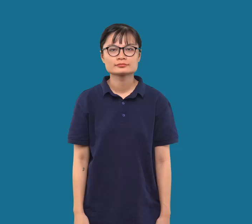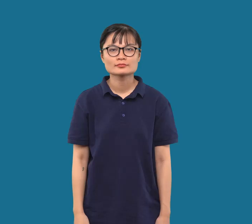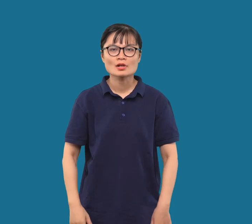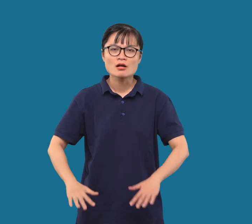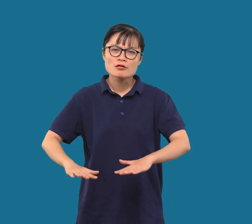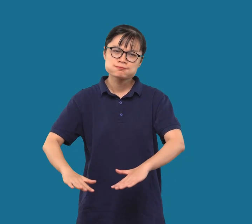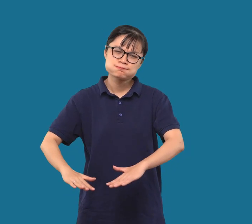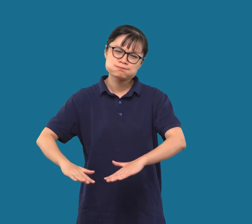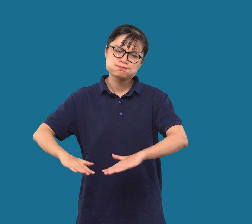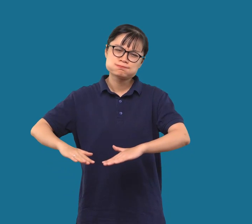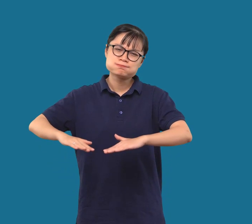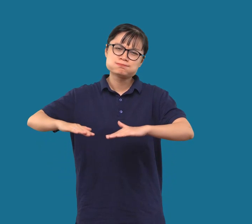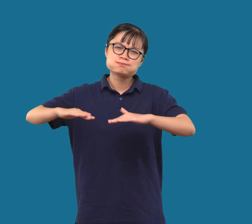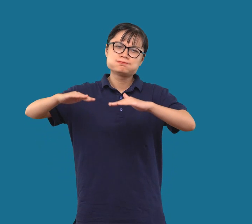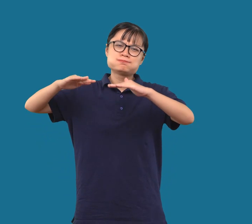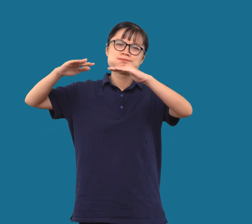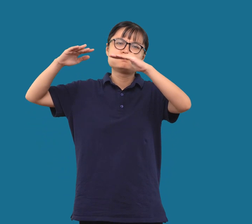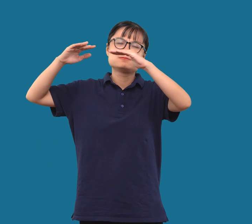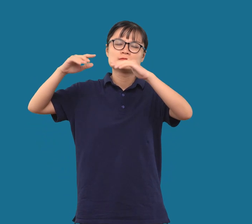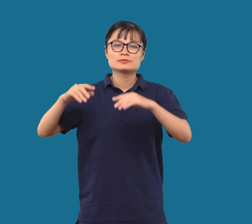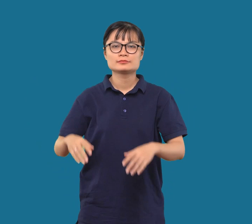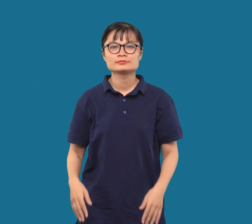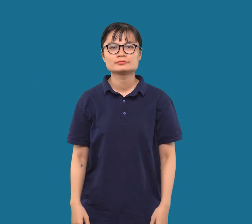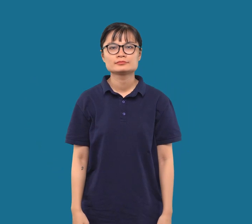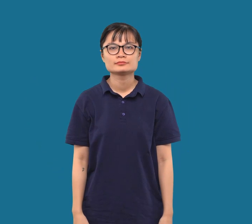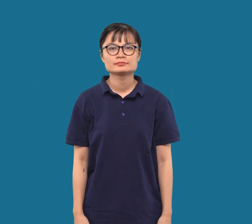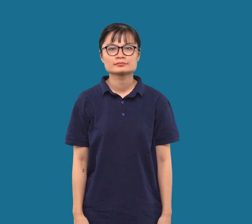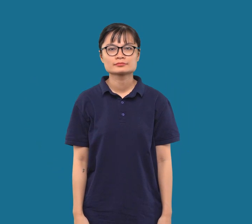tuổi thơ